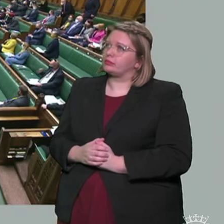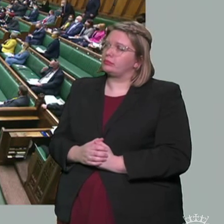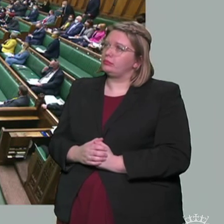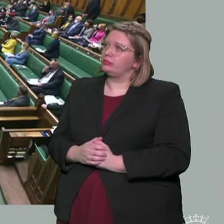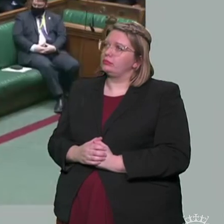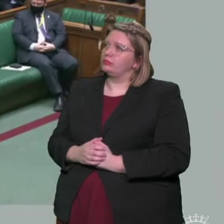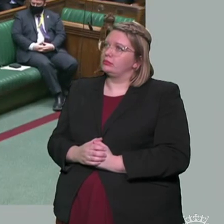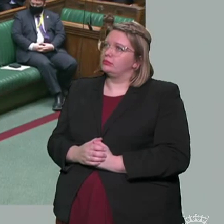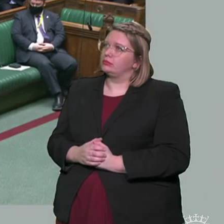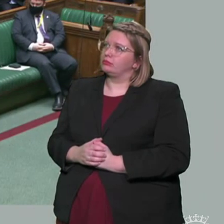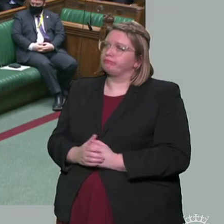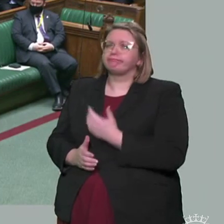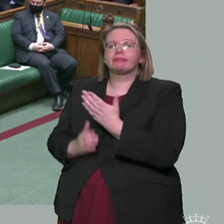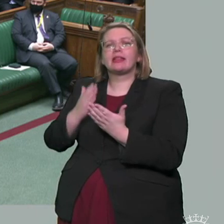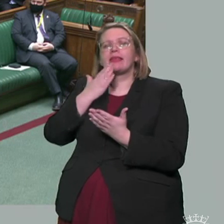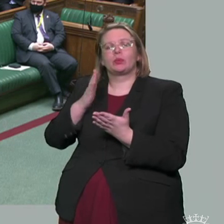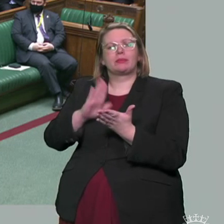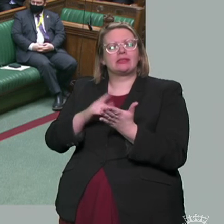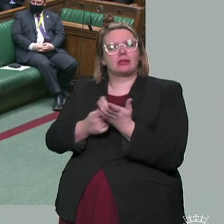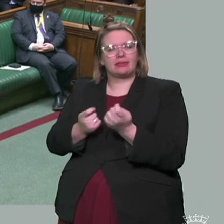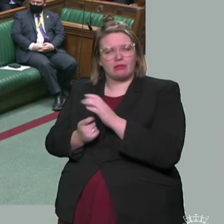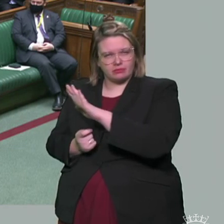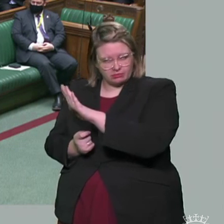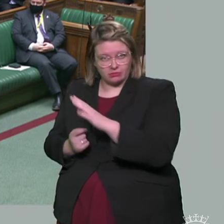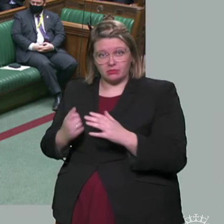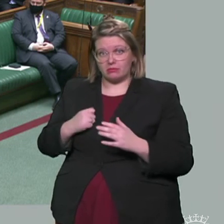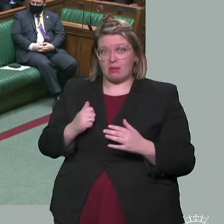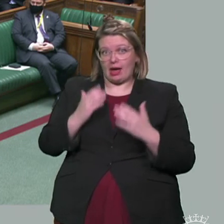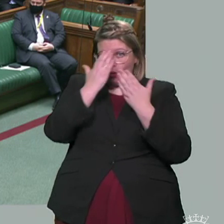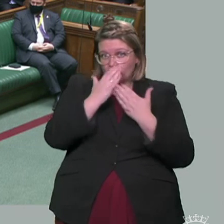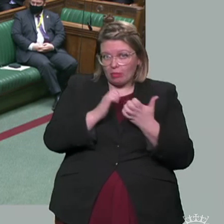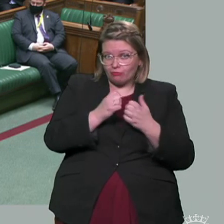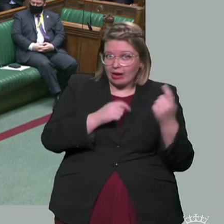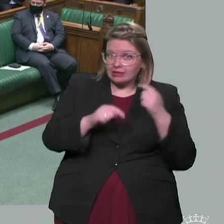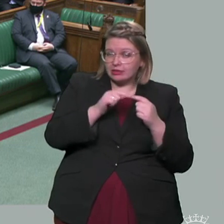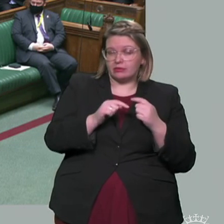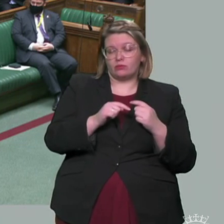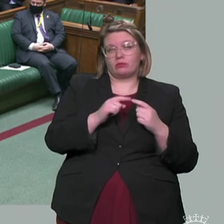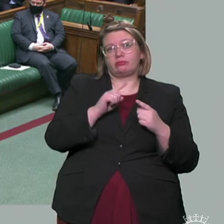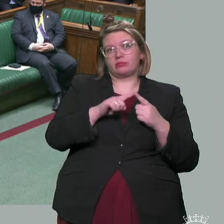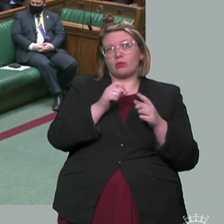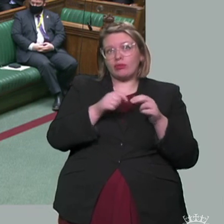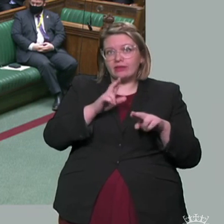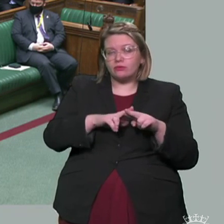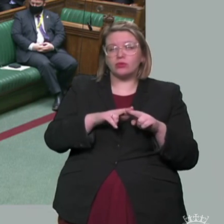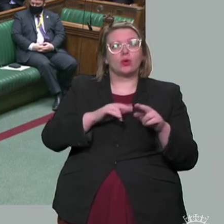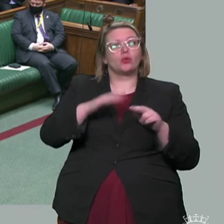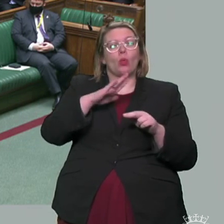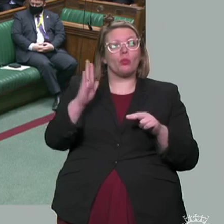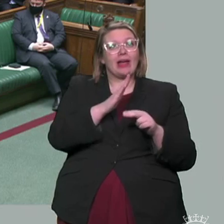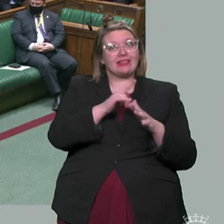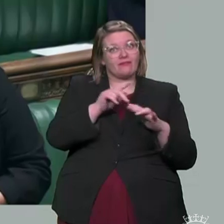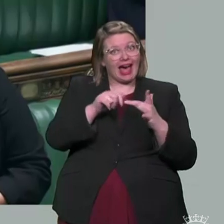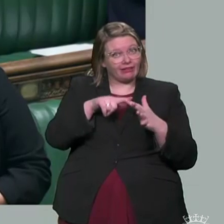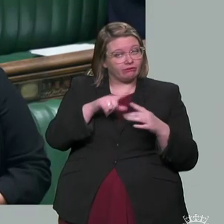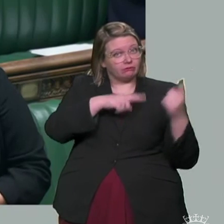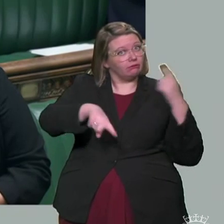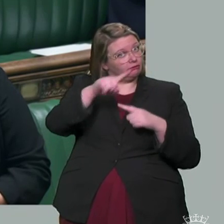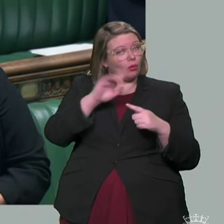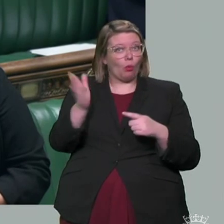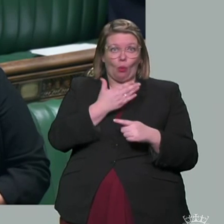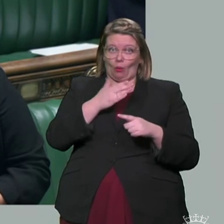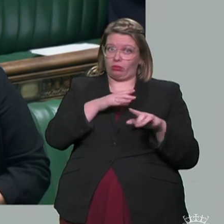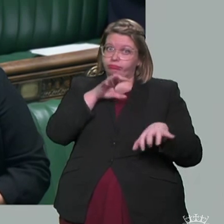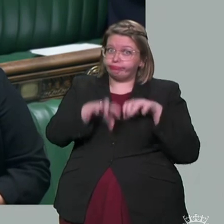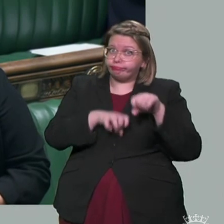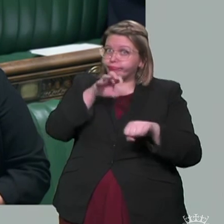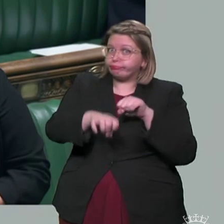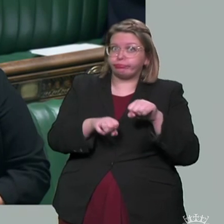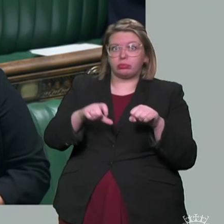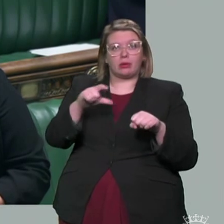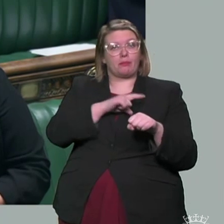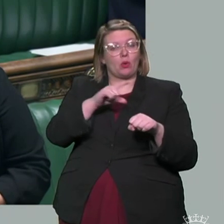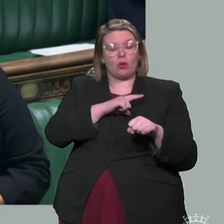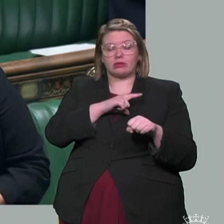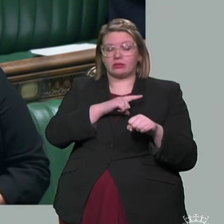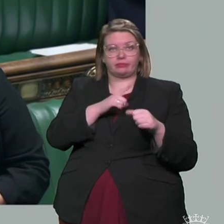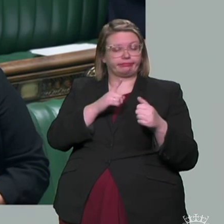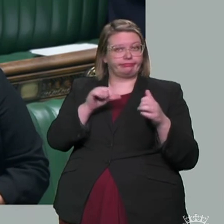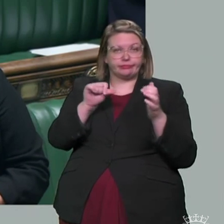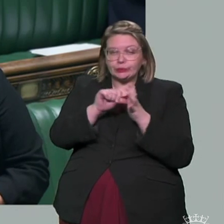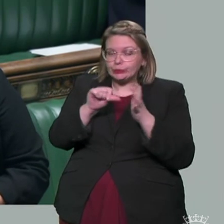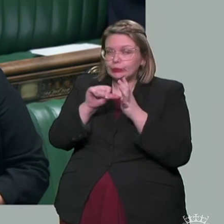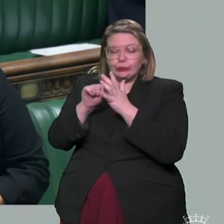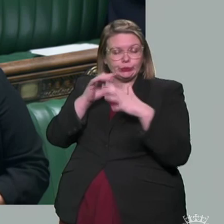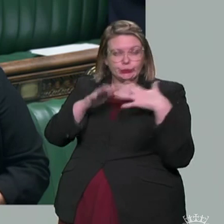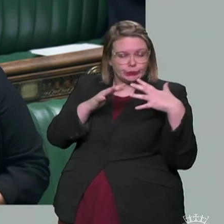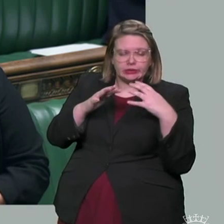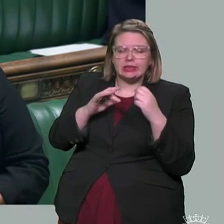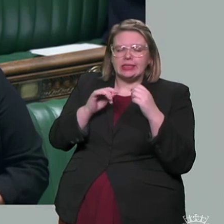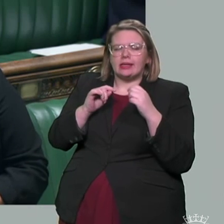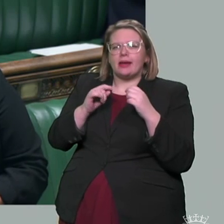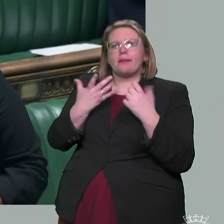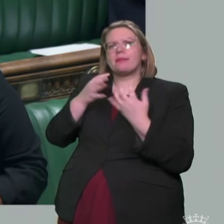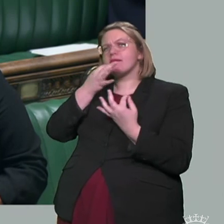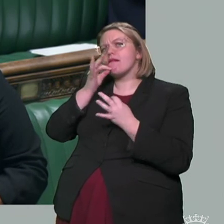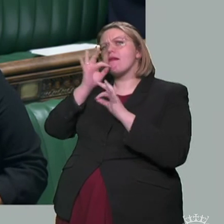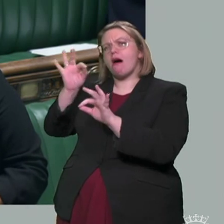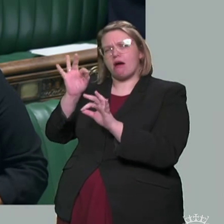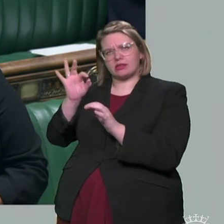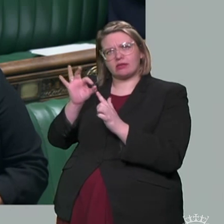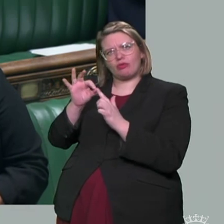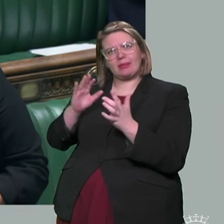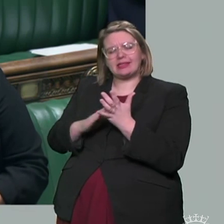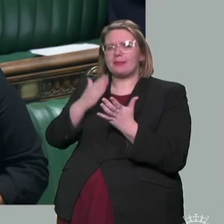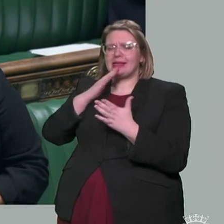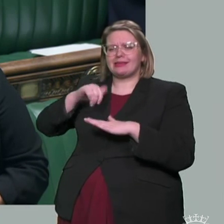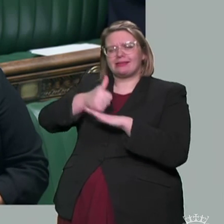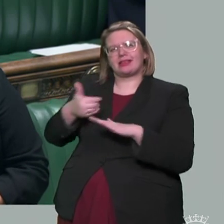My honourable Friend the Member for East Dunbartonshire and the honourable Members for Chatham and Aylesford , for Bradford West and for North East Fife , all of whom have been affected by the lack of proxy voting and remote participation, have jointly written to the Leader of the House seeking the reintroduction of remote provision.